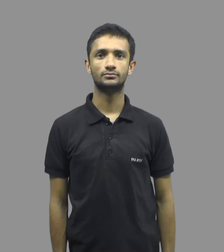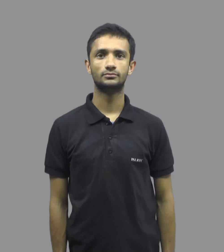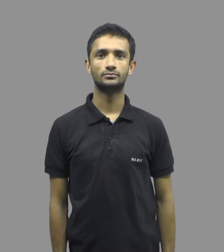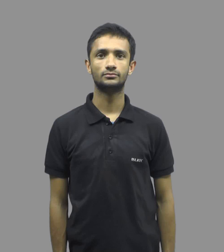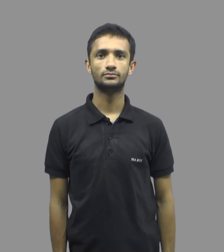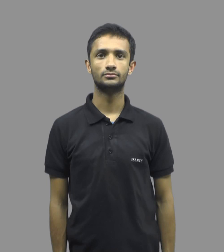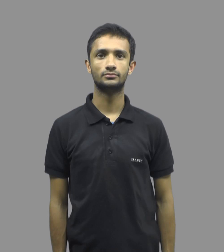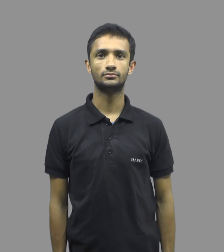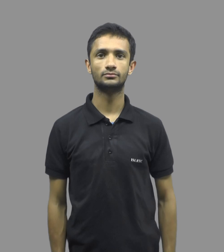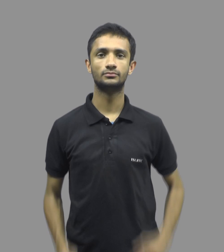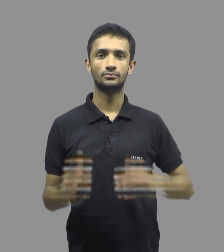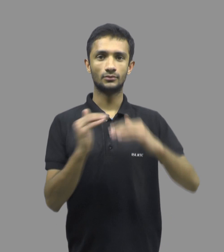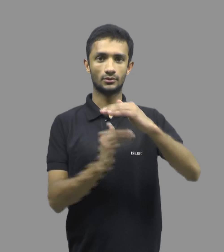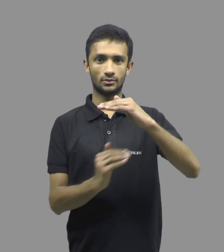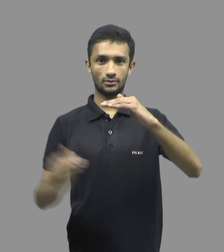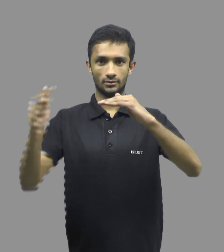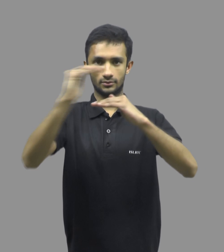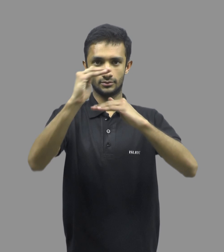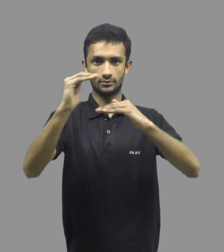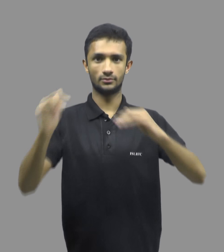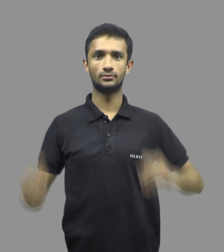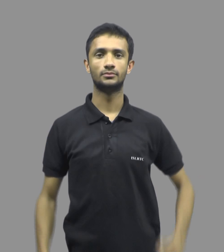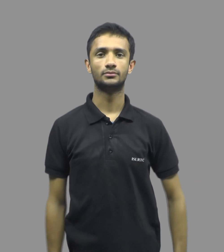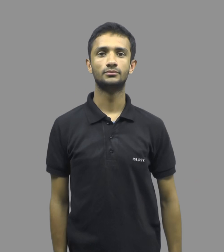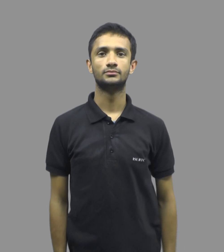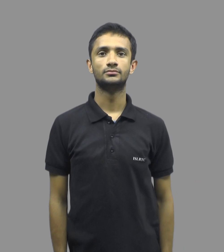Above